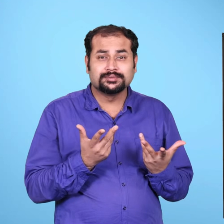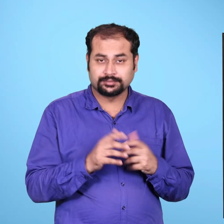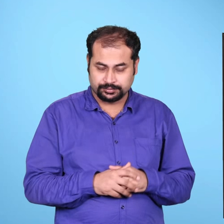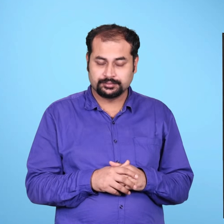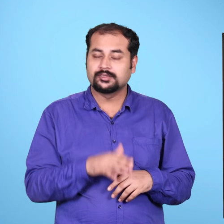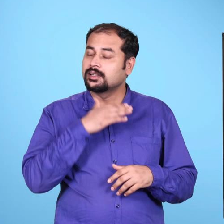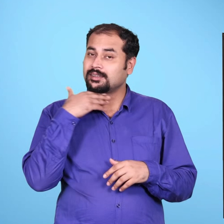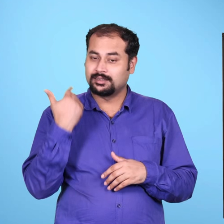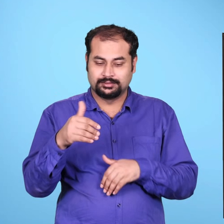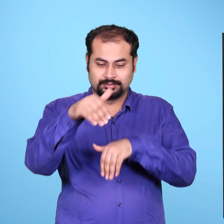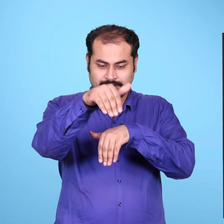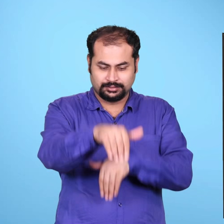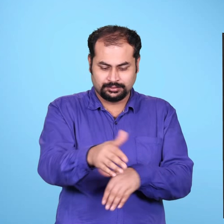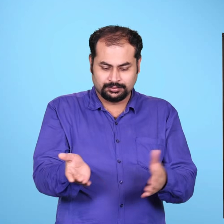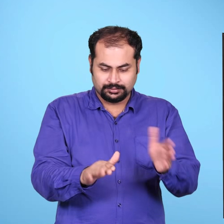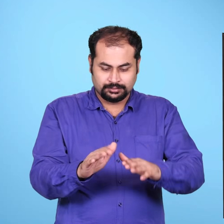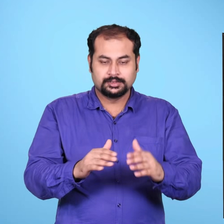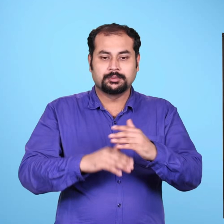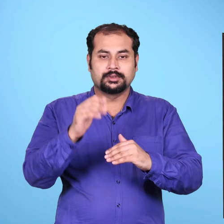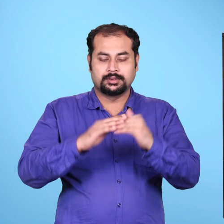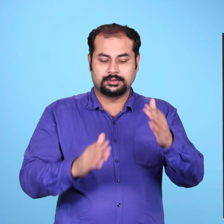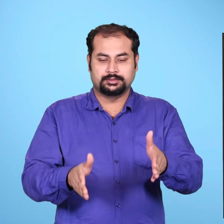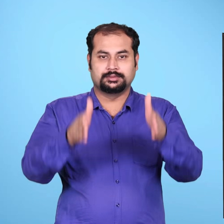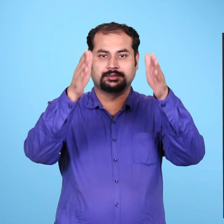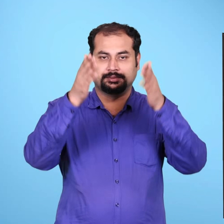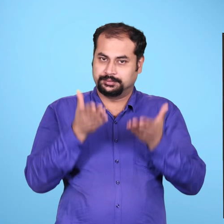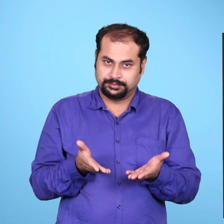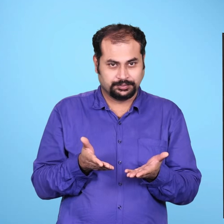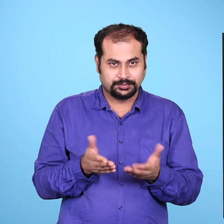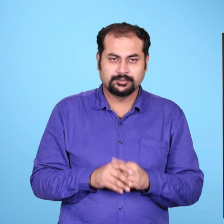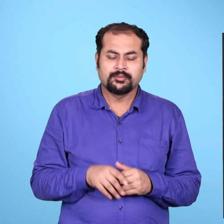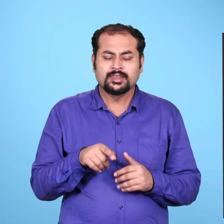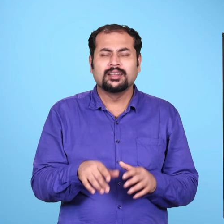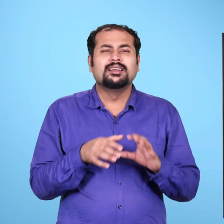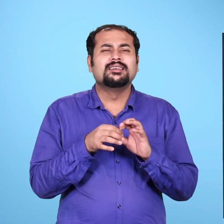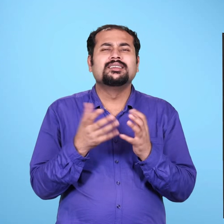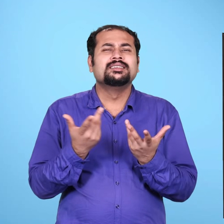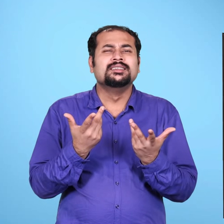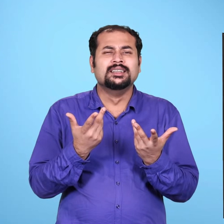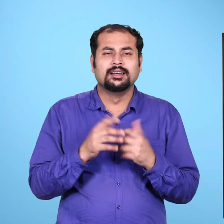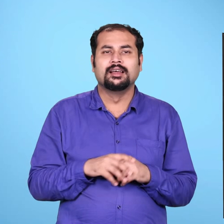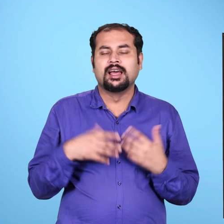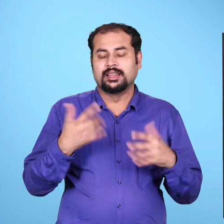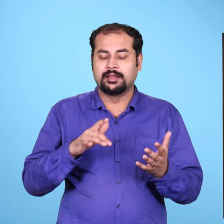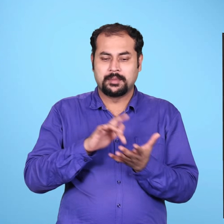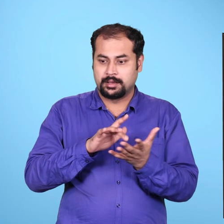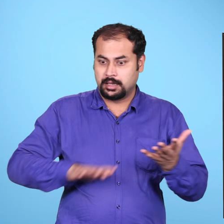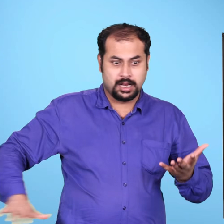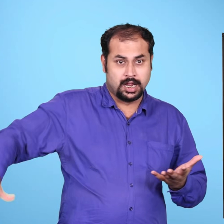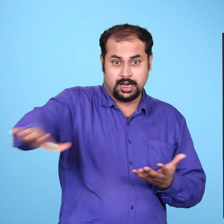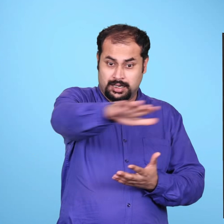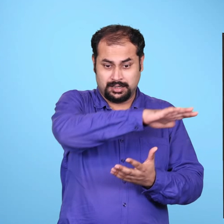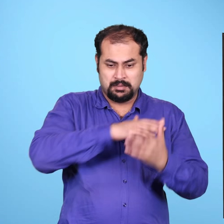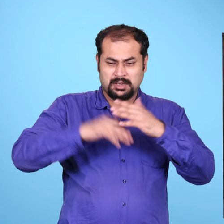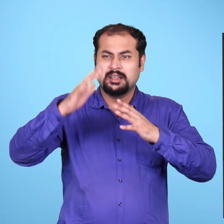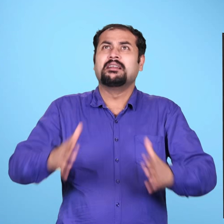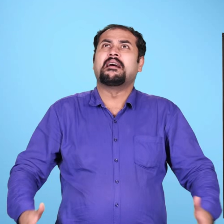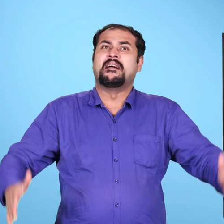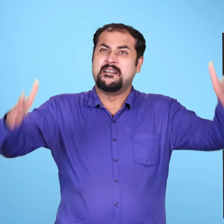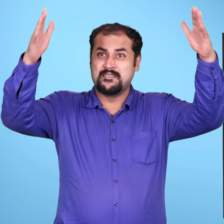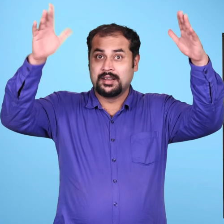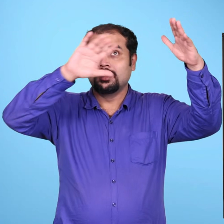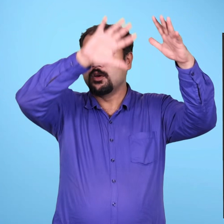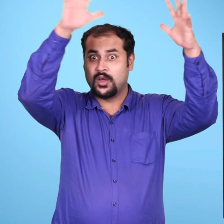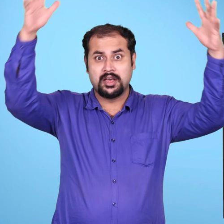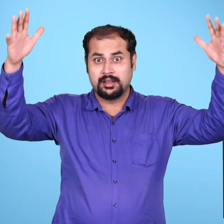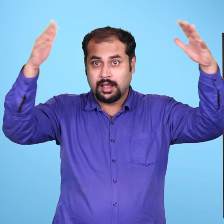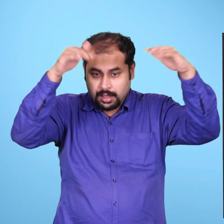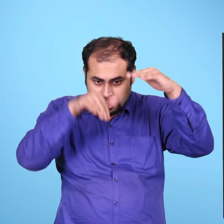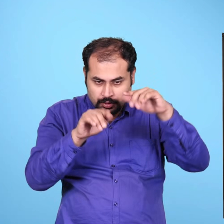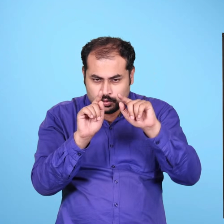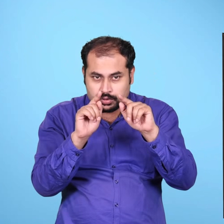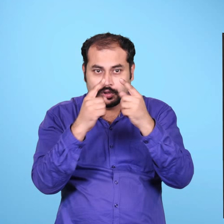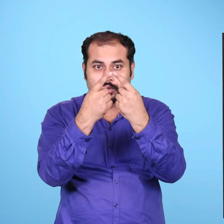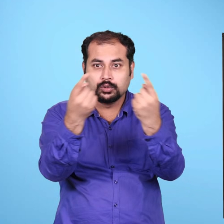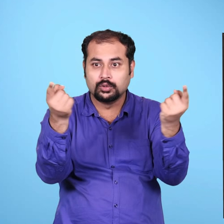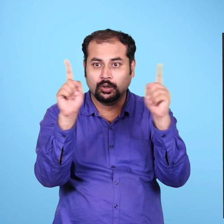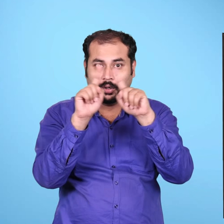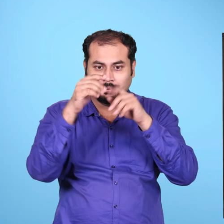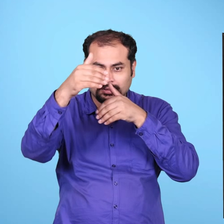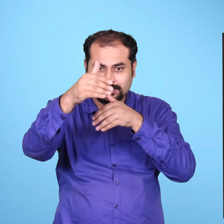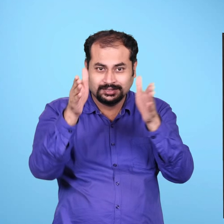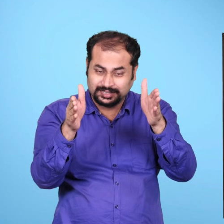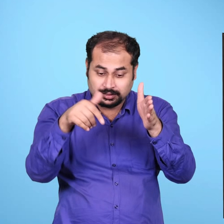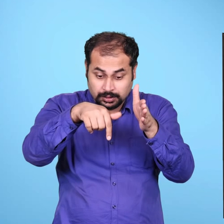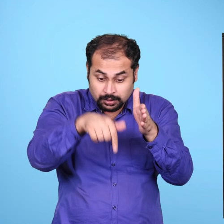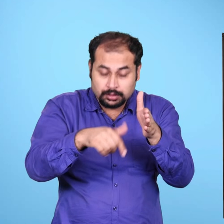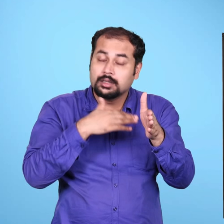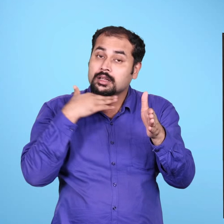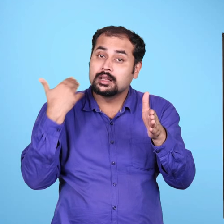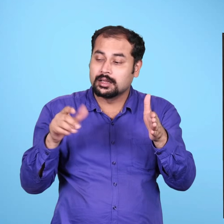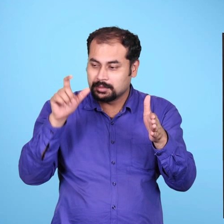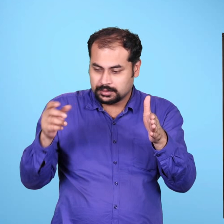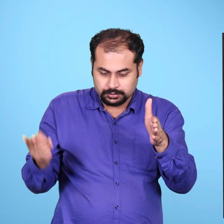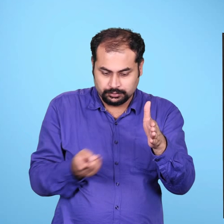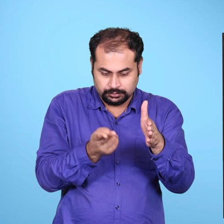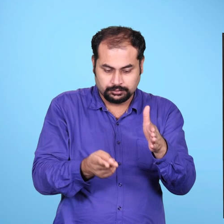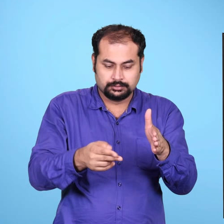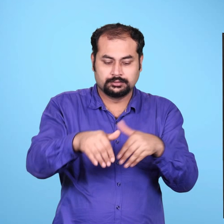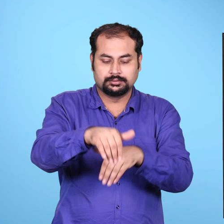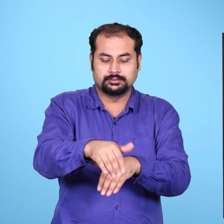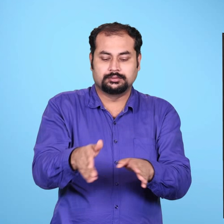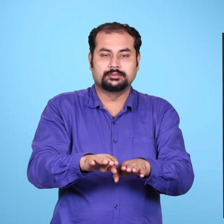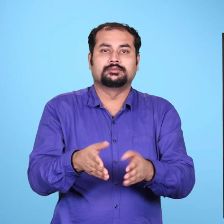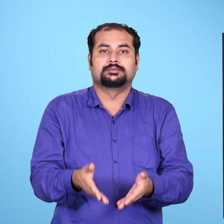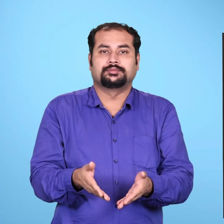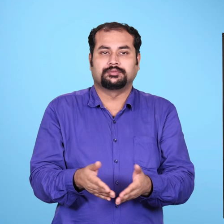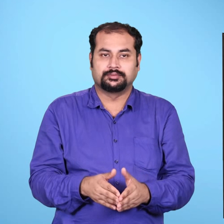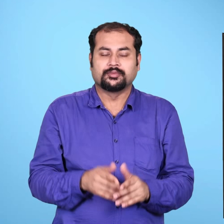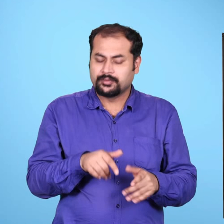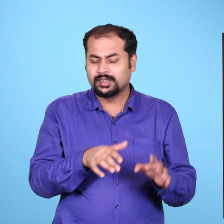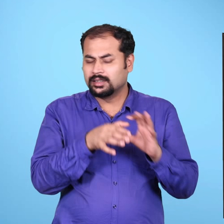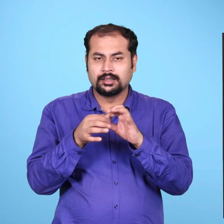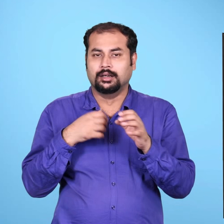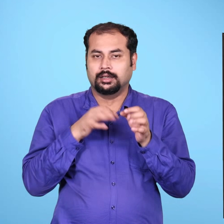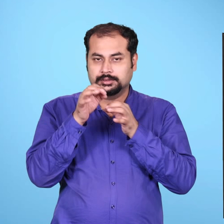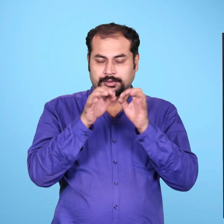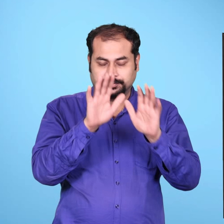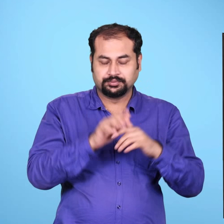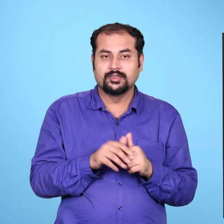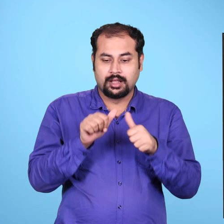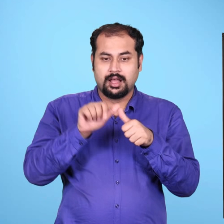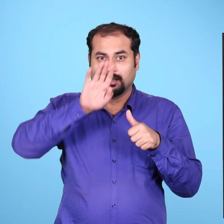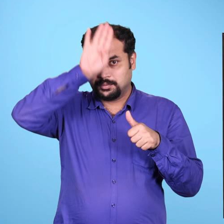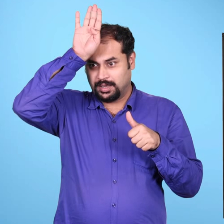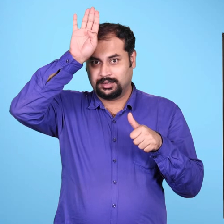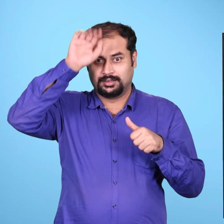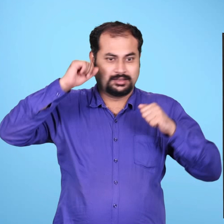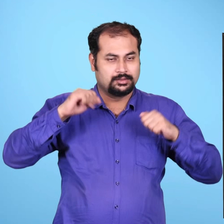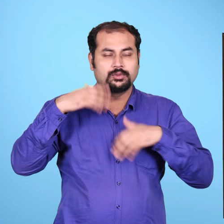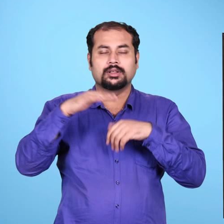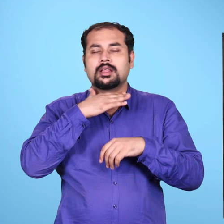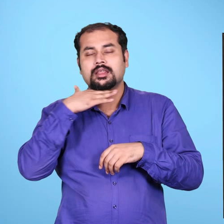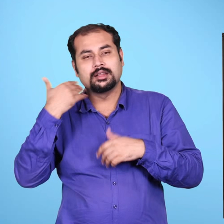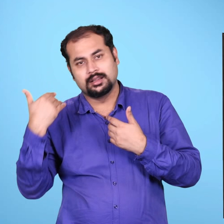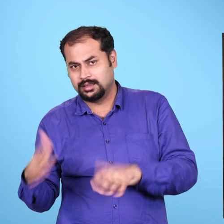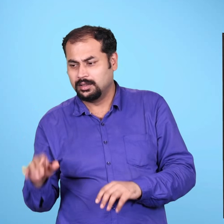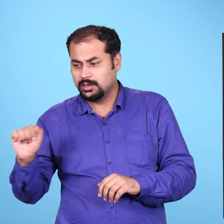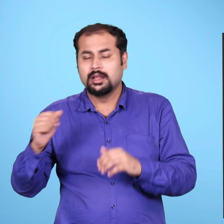This sign means tomb. A tomb is a structure or underground room where a dead person is buried. For example, king Akbar’s tomb